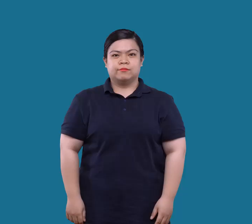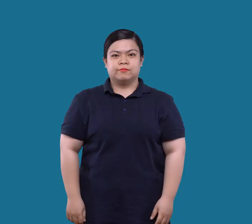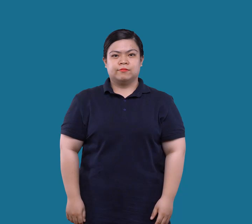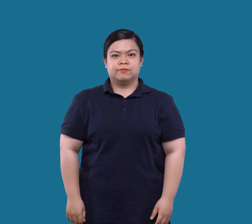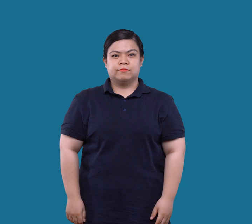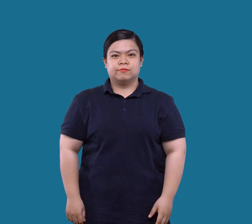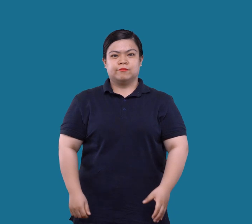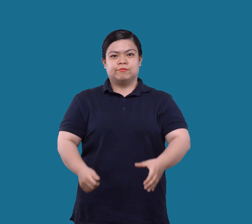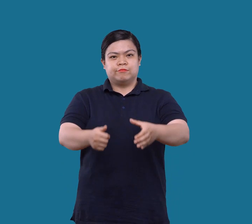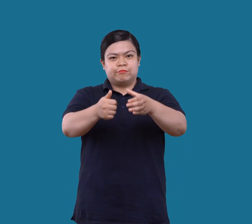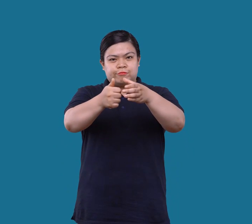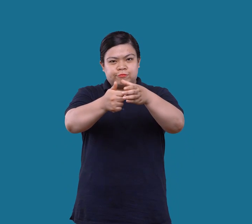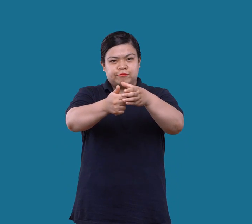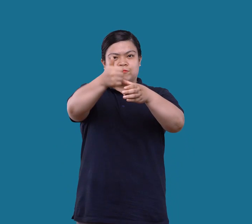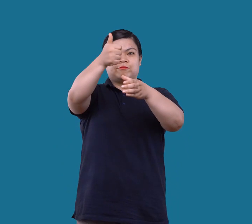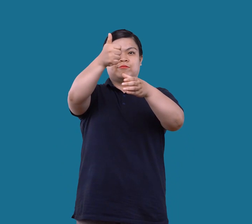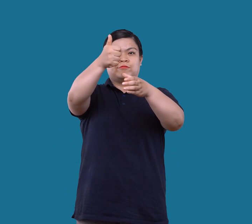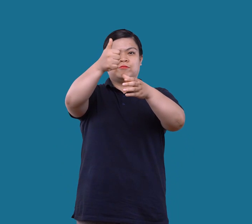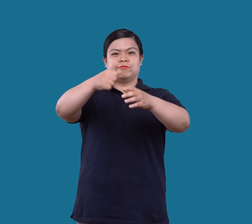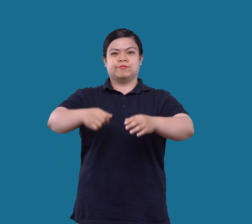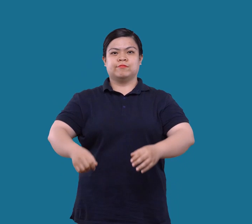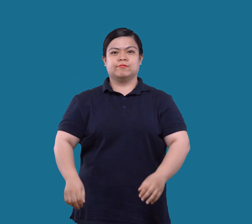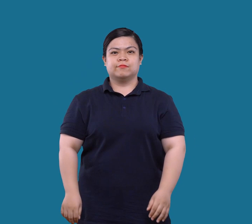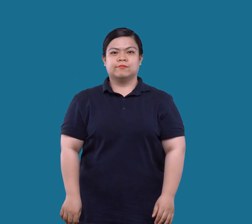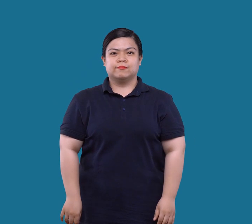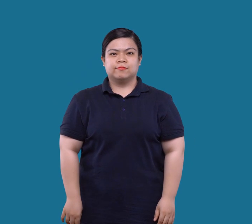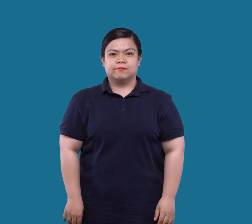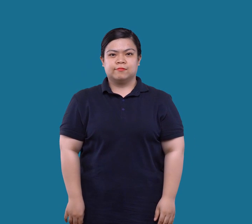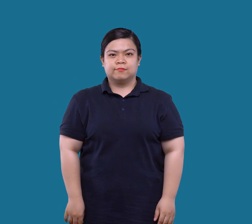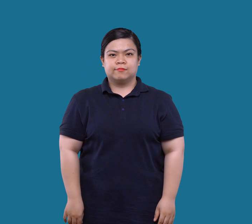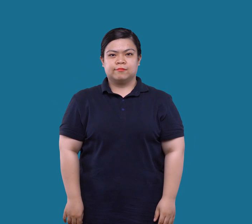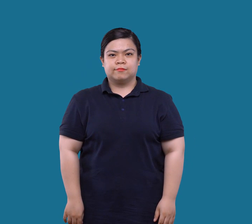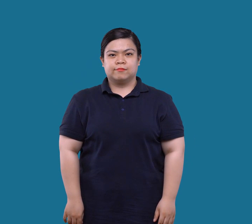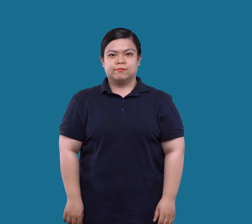tổ trưởng